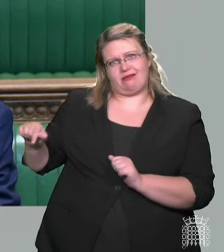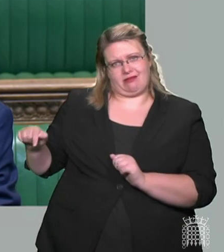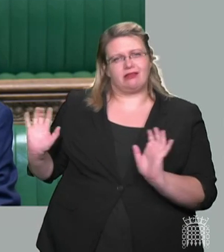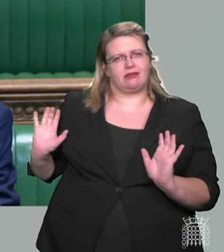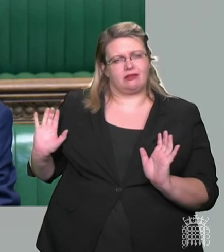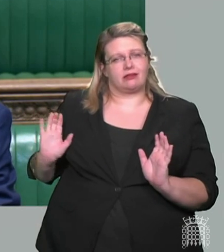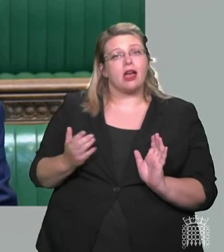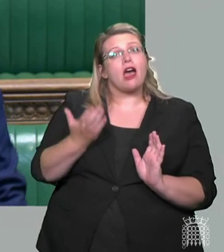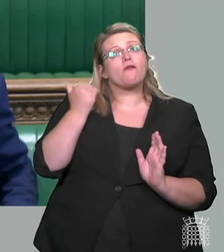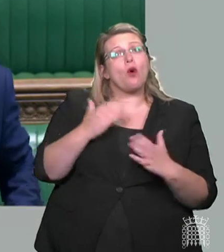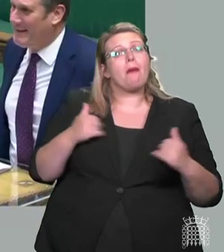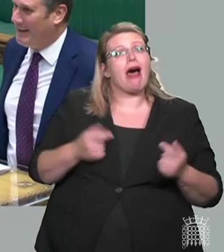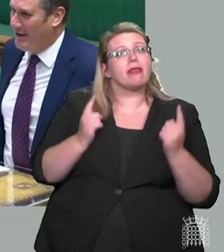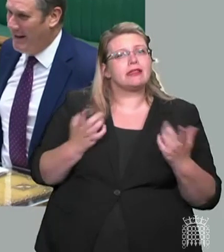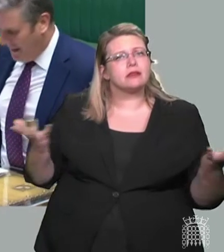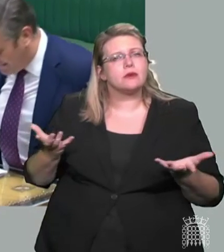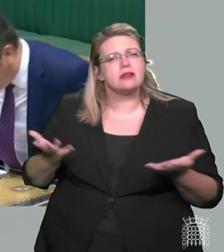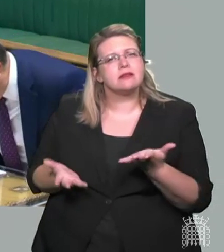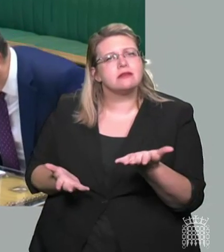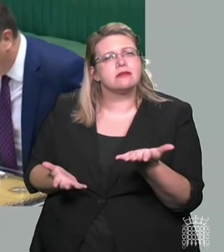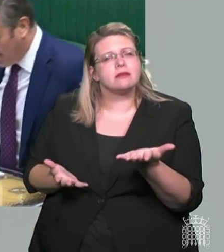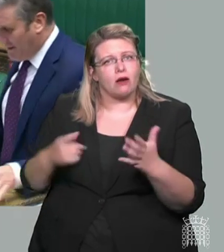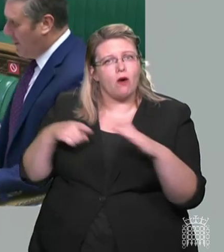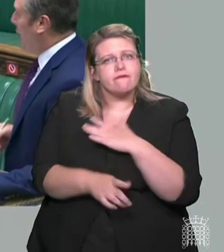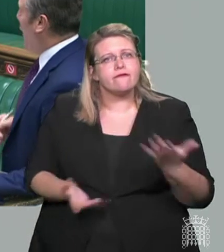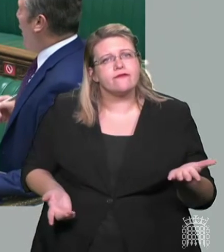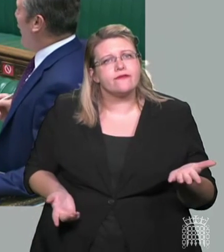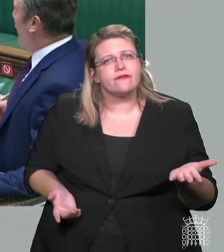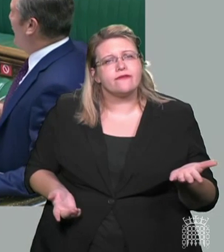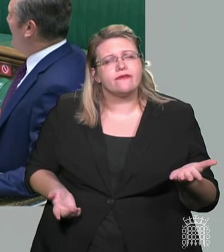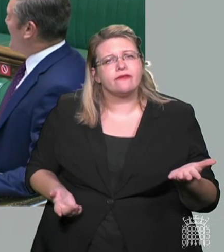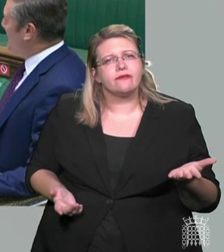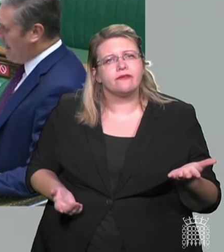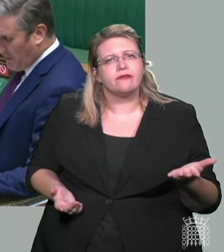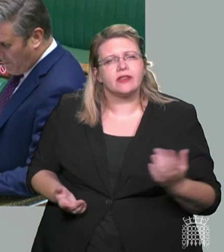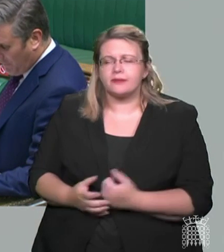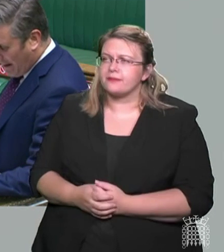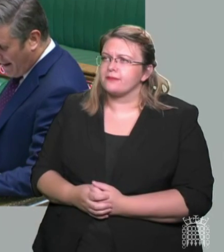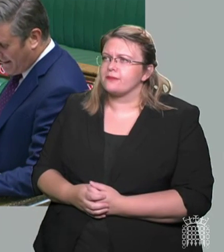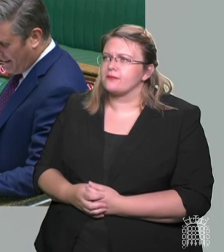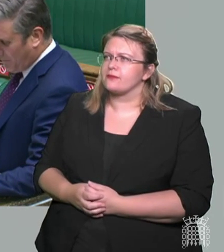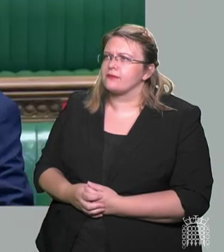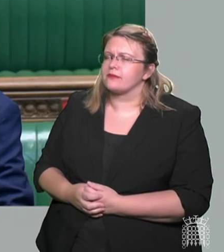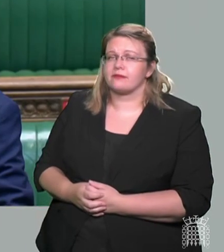The Deputy Leader is sitting beside me. The former Health Secretary has done a runner.